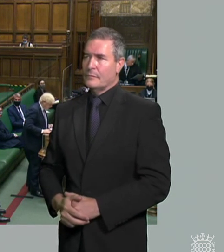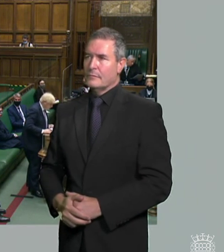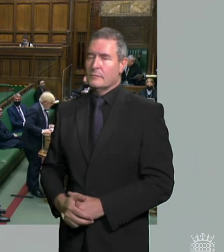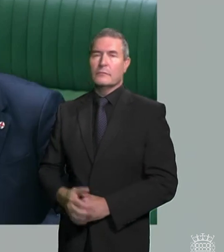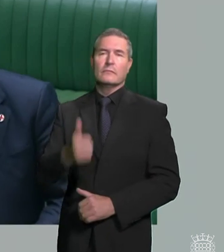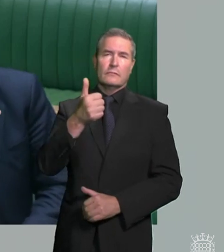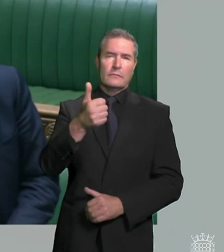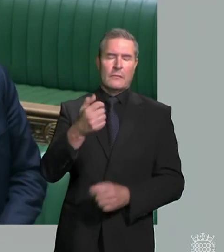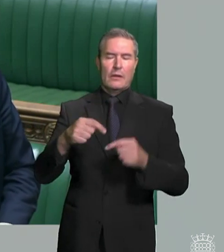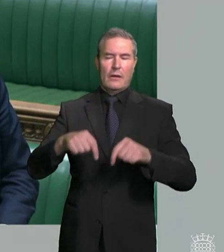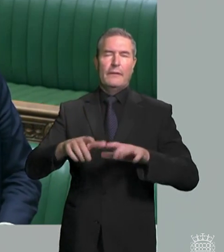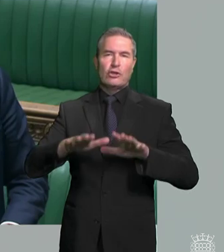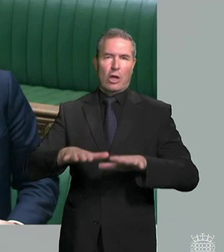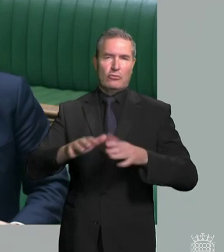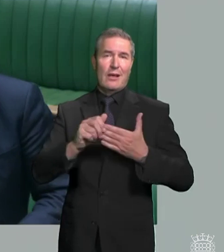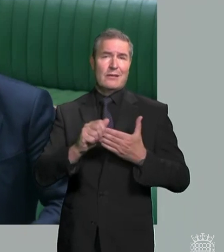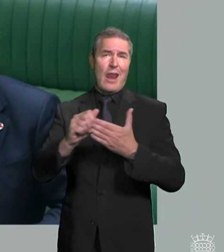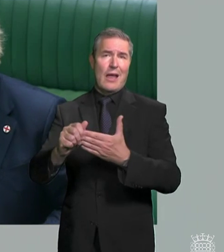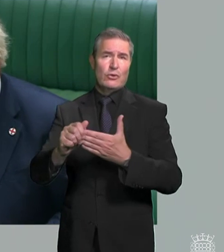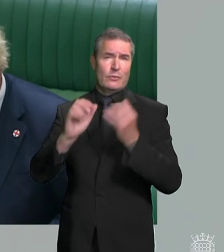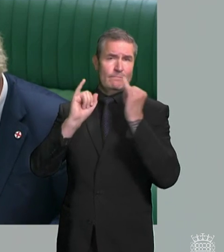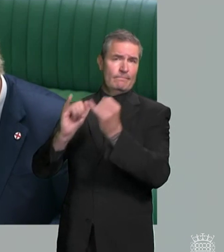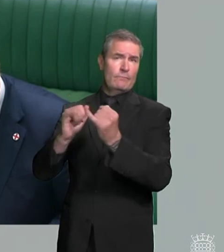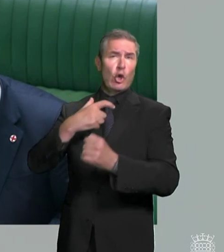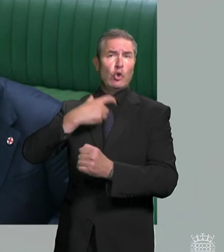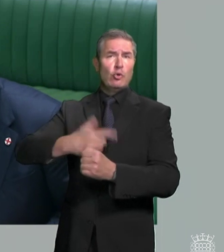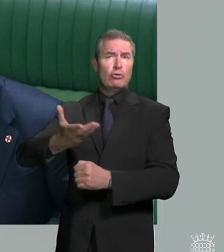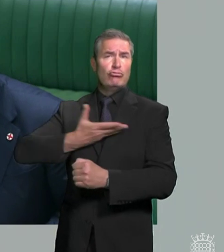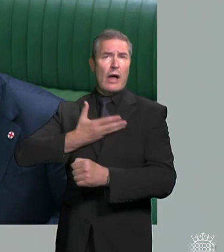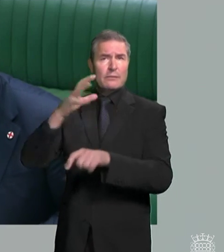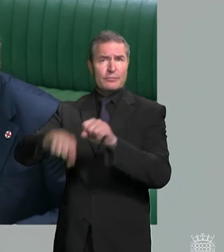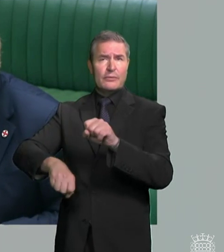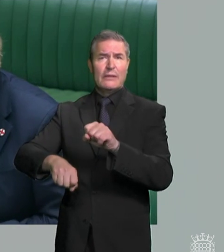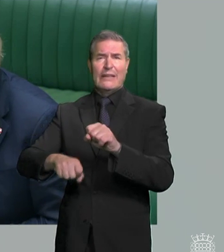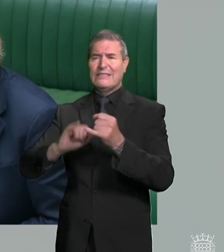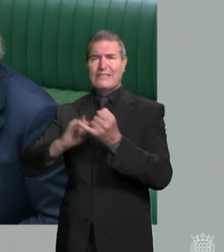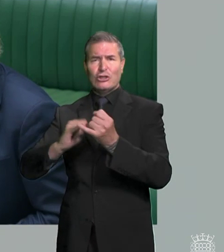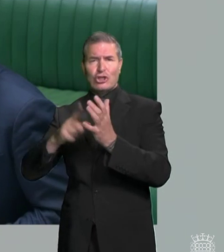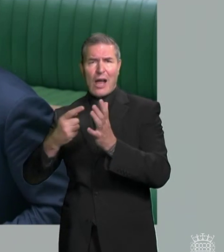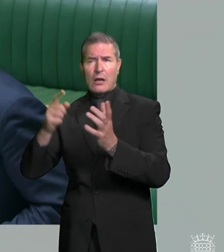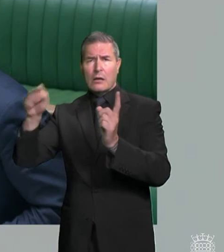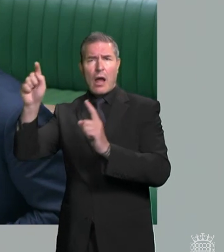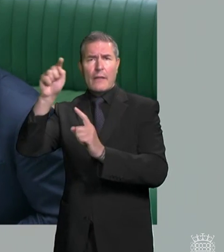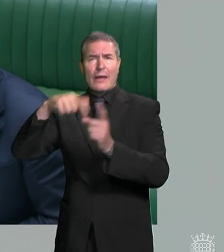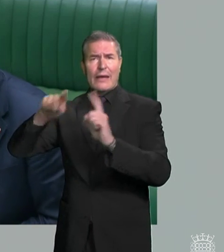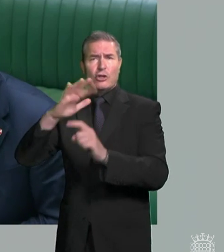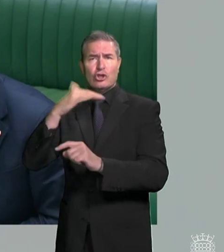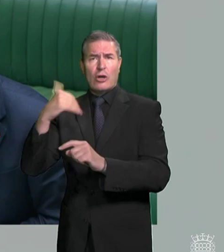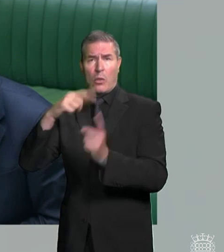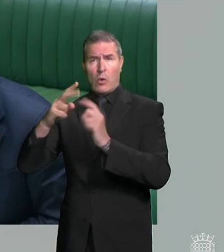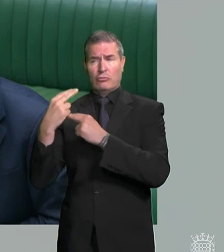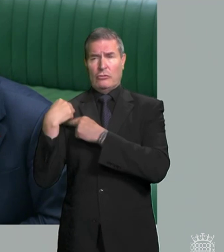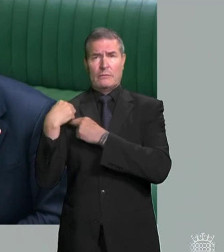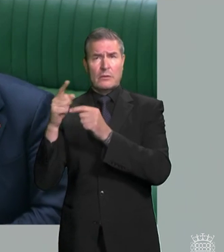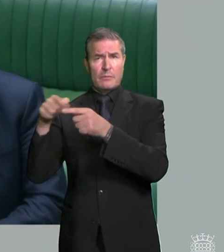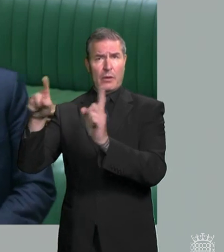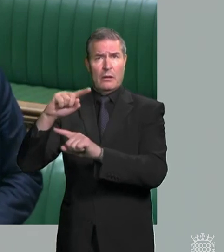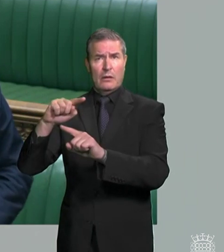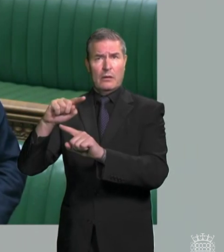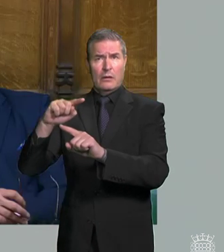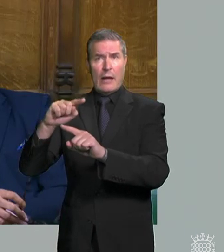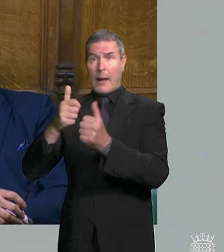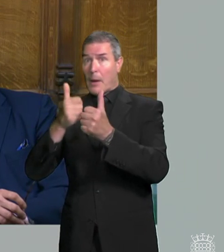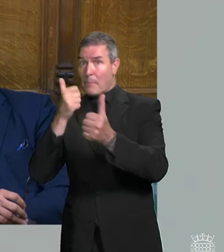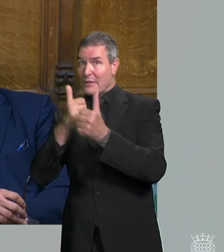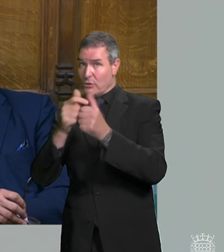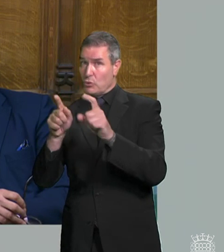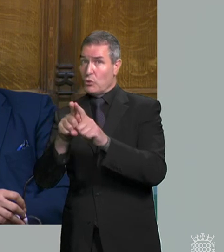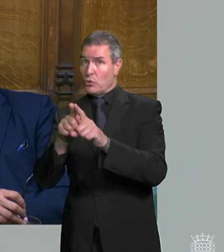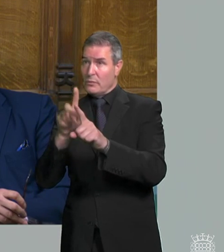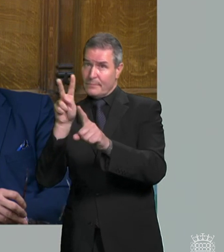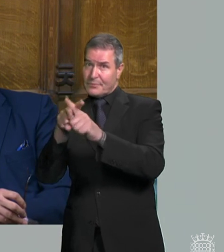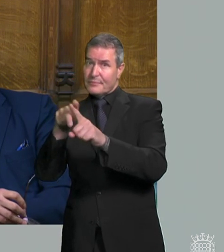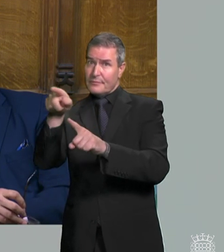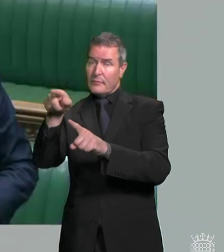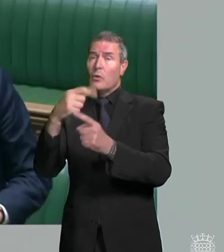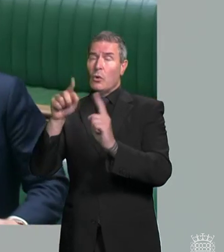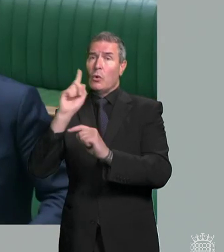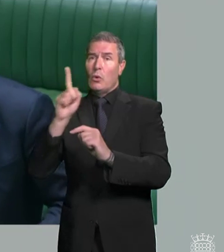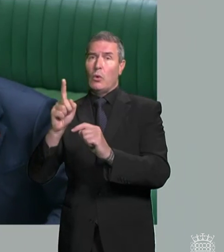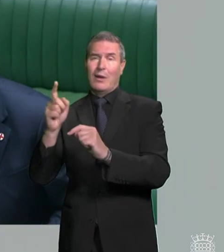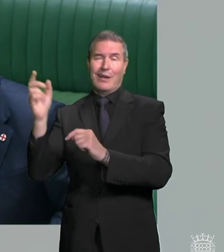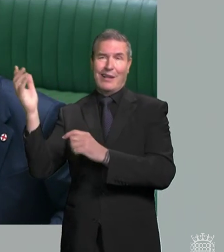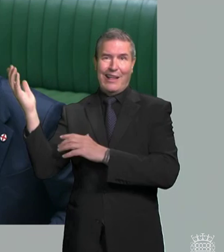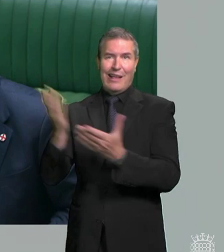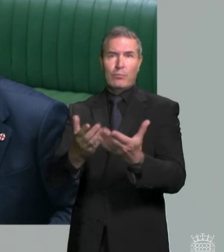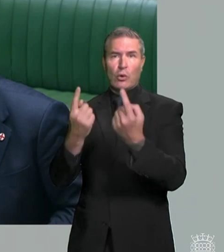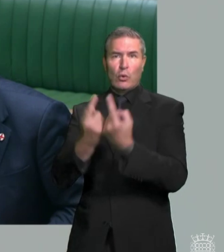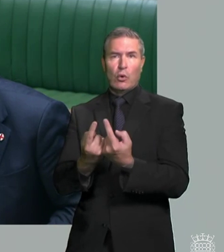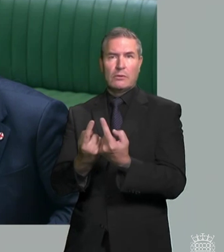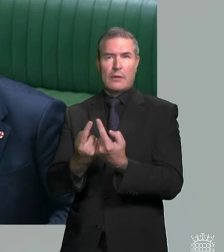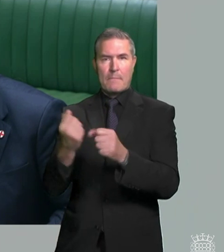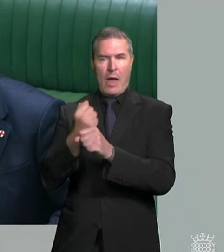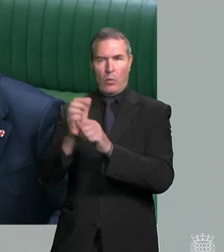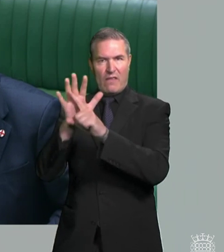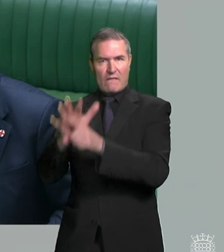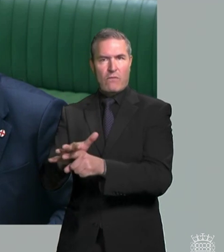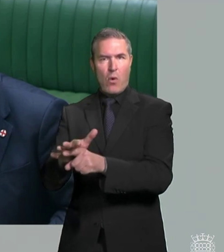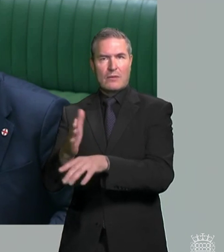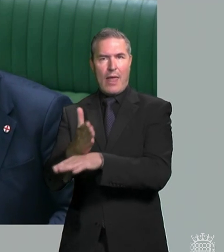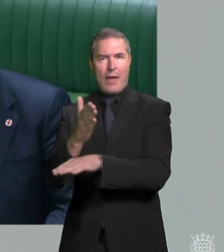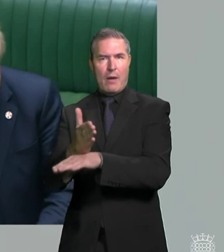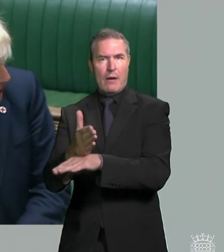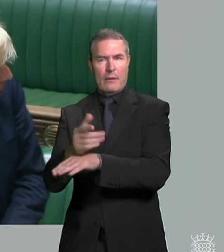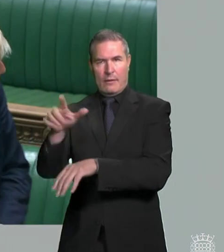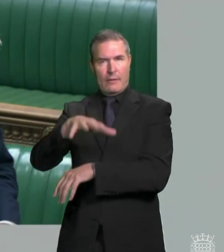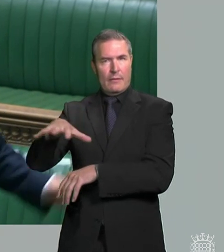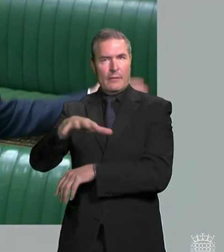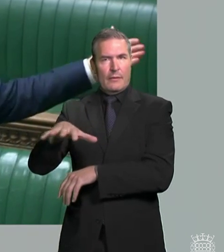This country has led the world in condemning human rights abuses in Xinjiang, in putting sanctions on those responsible and in holding companies to account that import goods made with forced labour in Xinjiang.